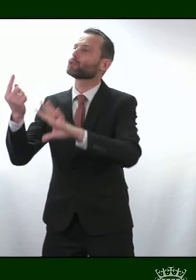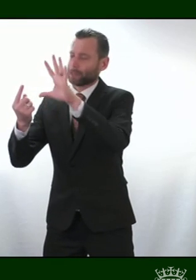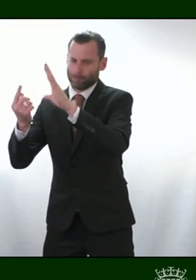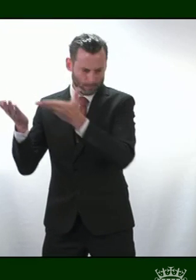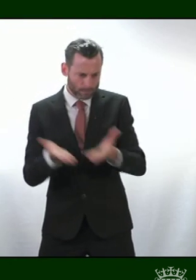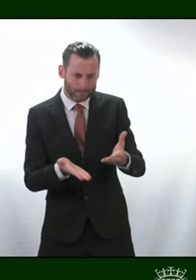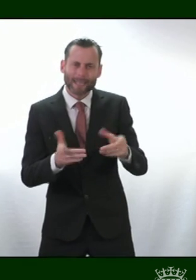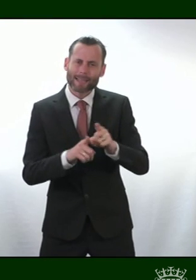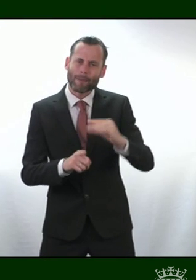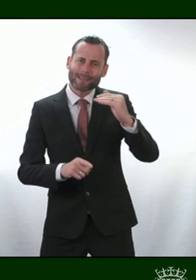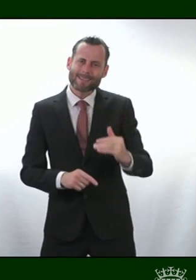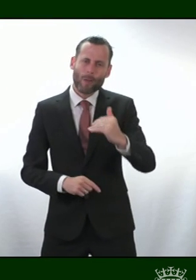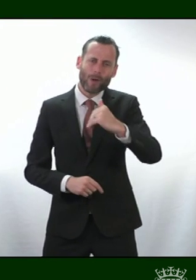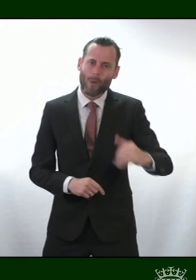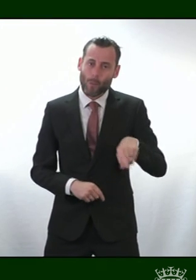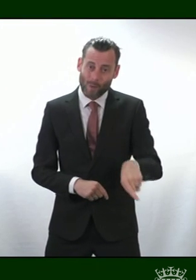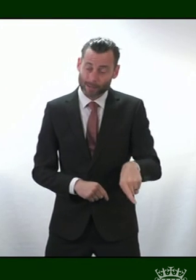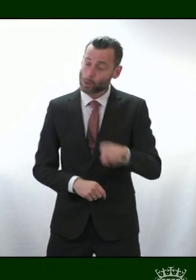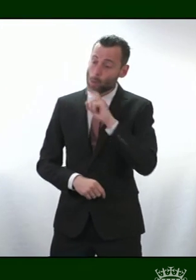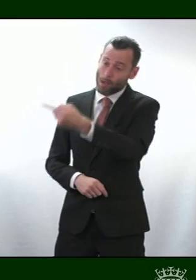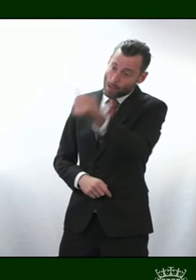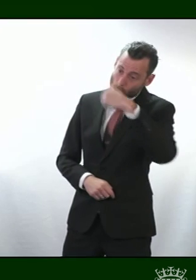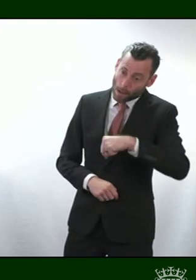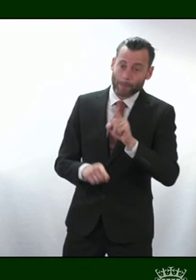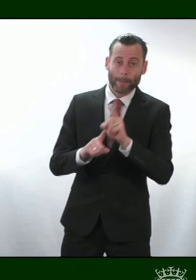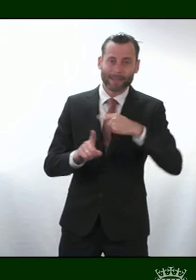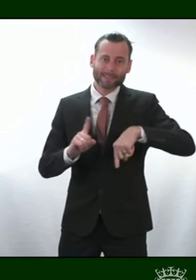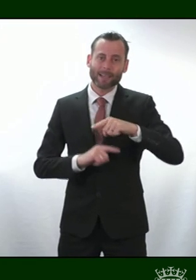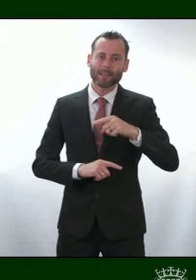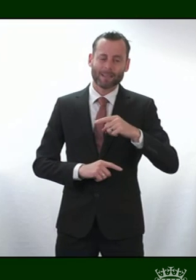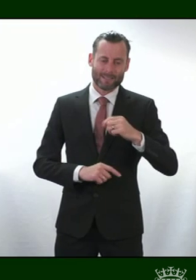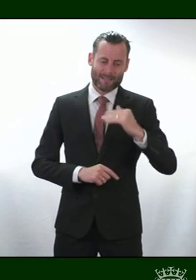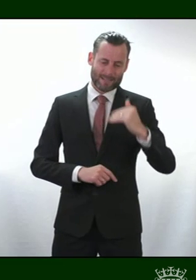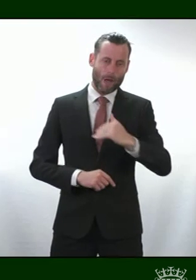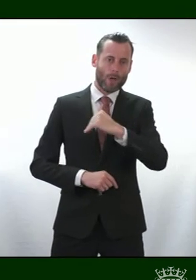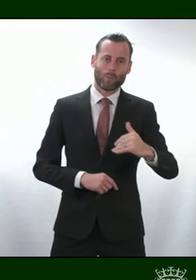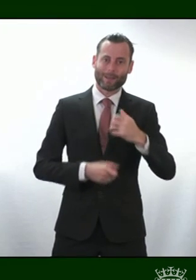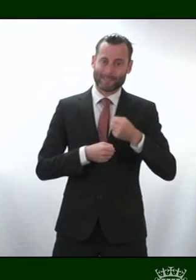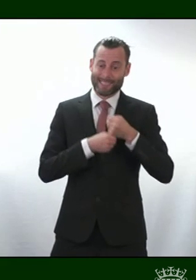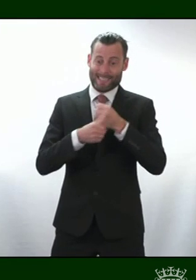To that effect, will he meet a delegation from the south-west to discuss the opportunities before us?